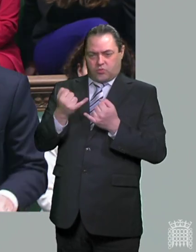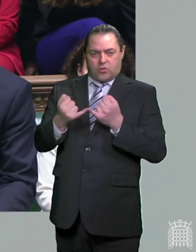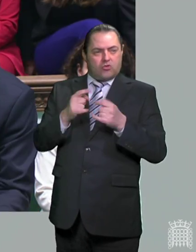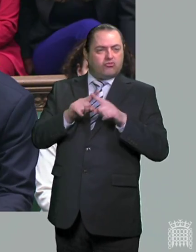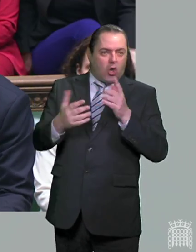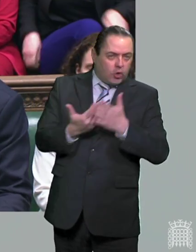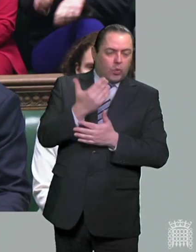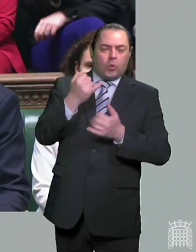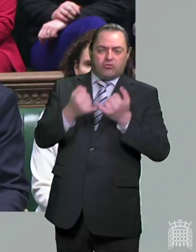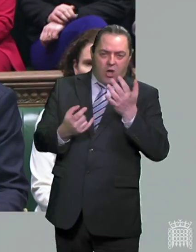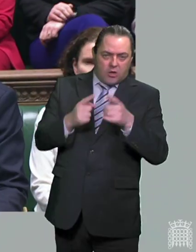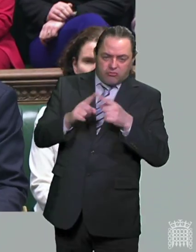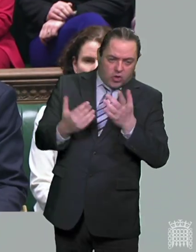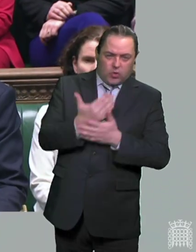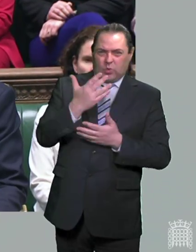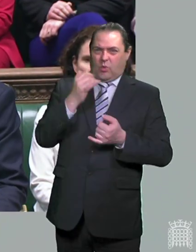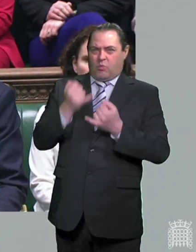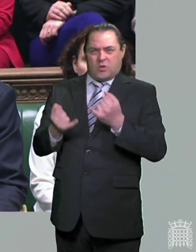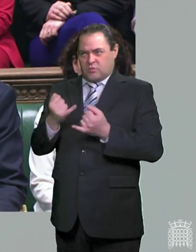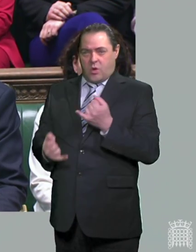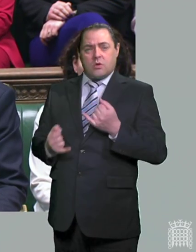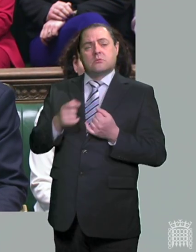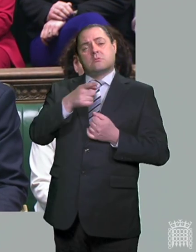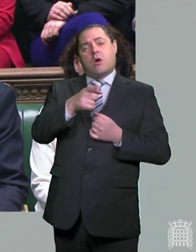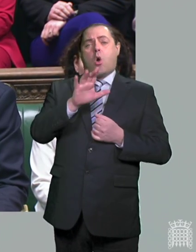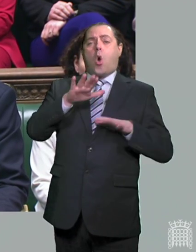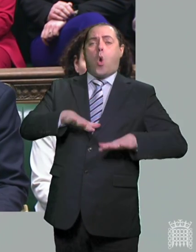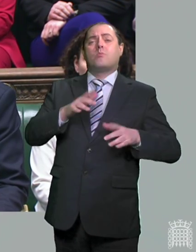The Home Secretary says the public are